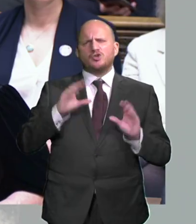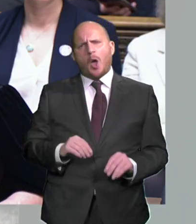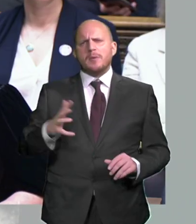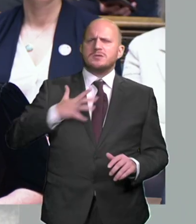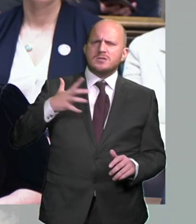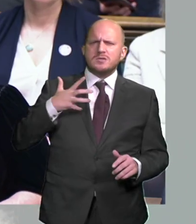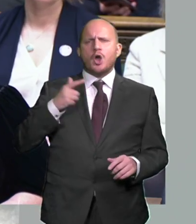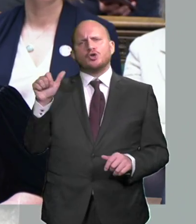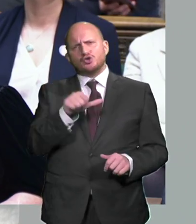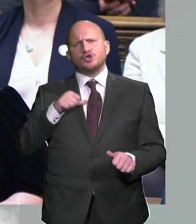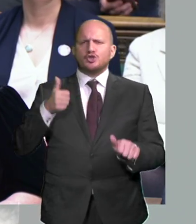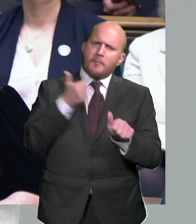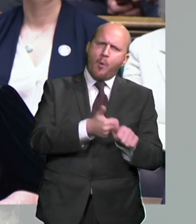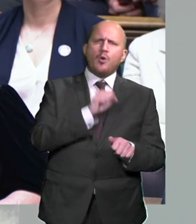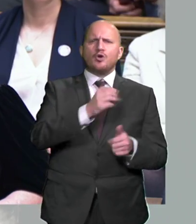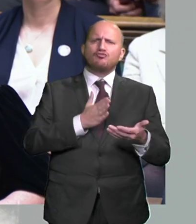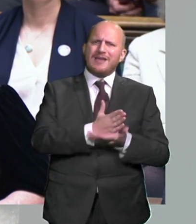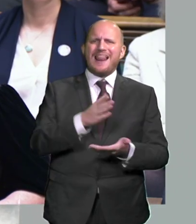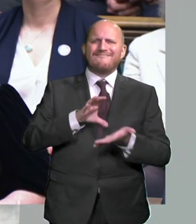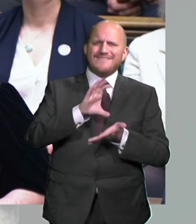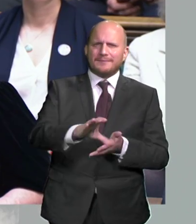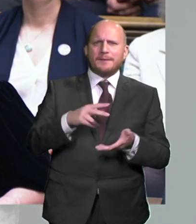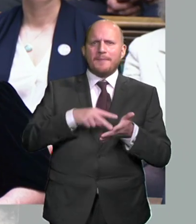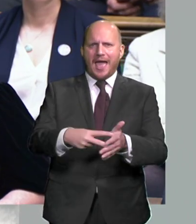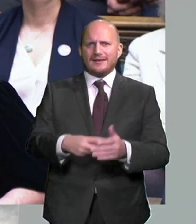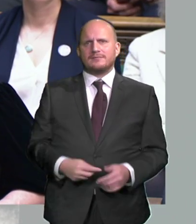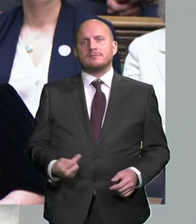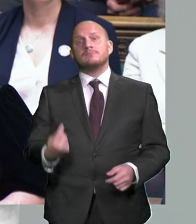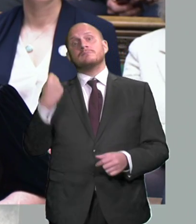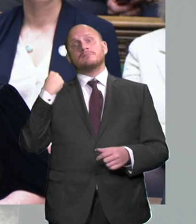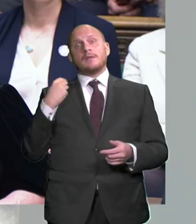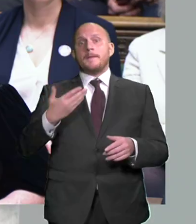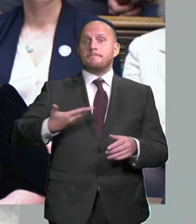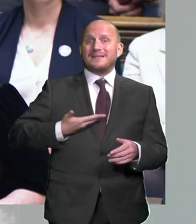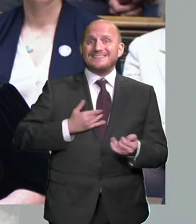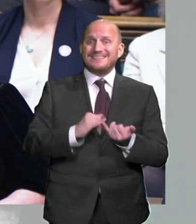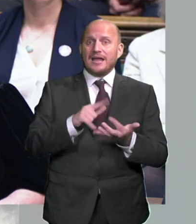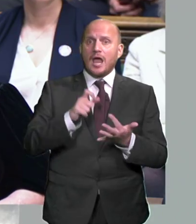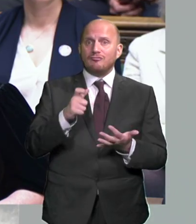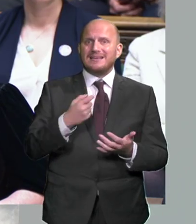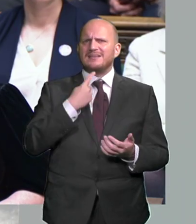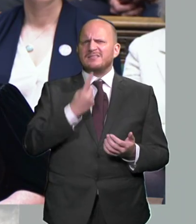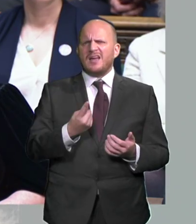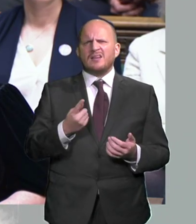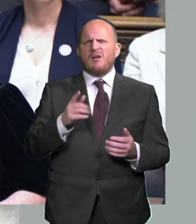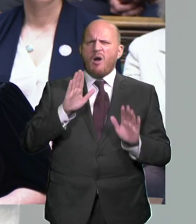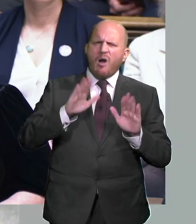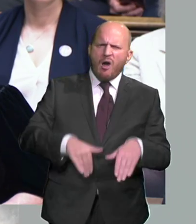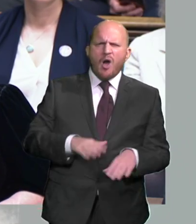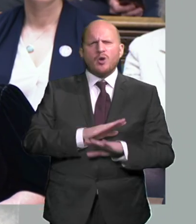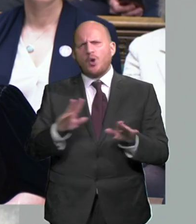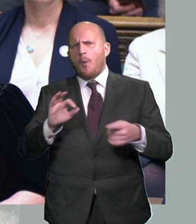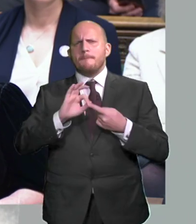A few weeks ago, the new Secretary of State for Business, Energy and Industrial Strategy said that there “wasn’t really much point” in going ahead with Northern Powerhouse Rail.